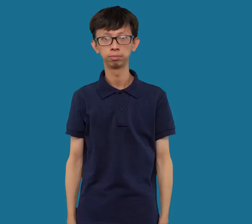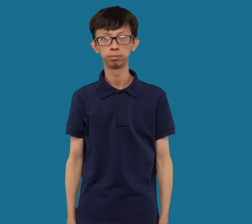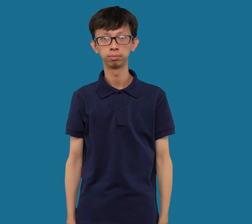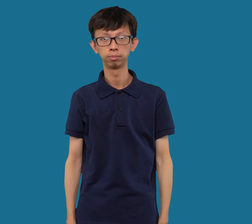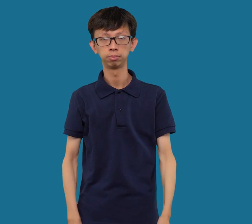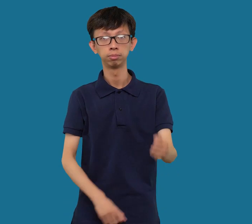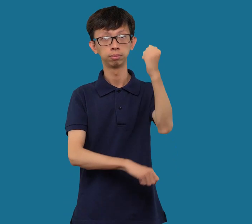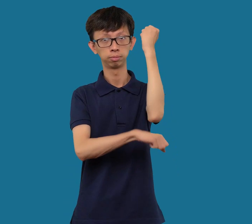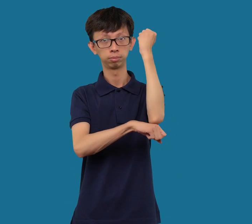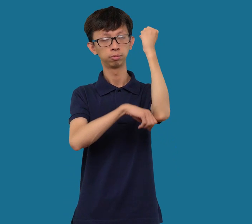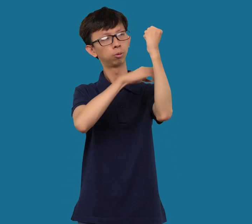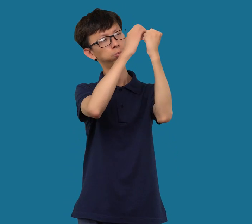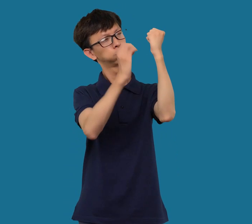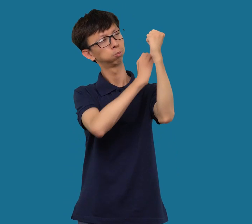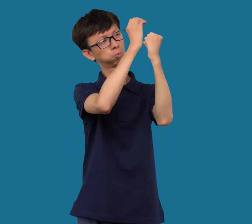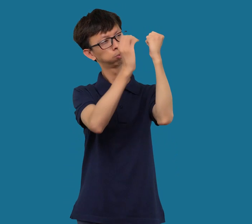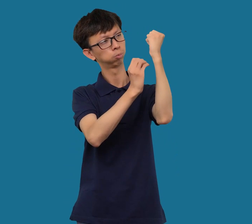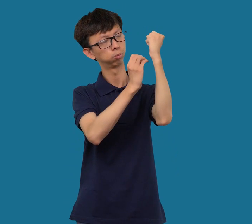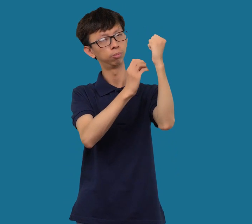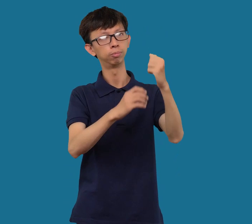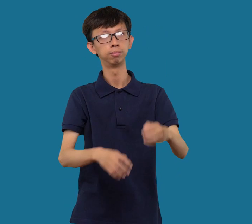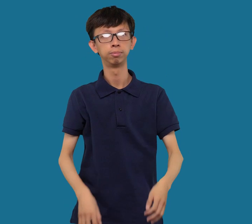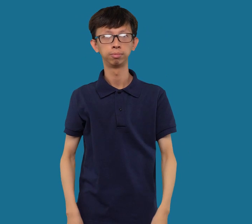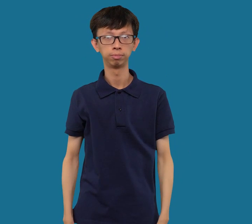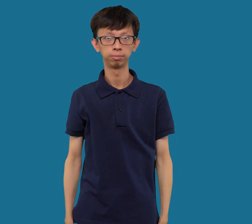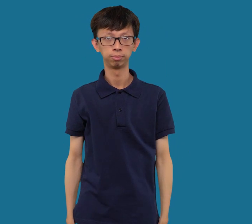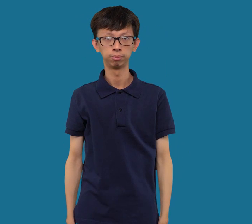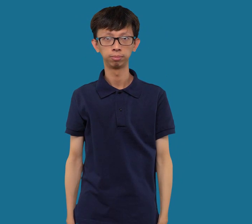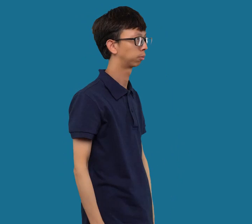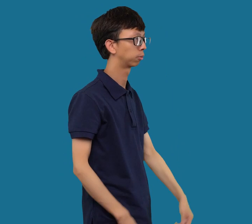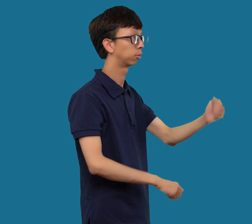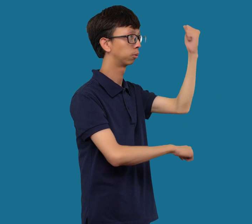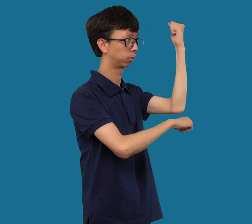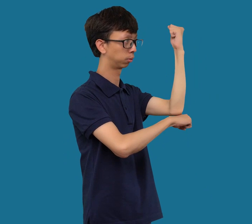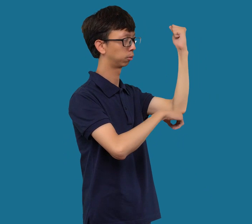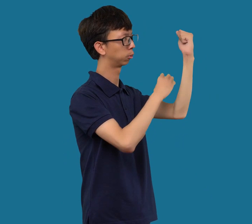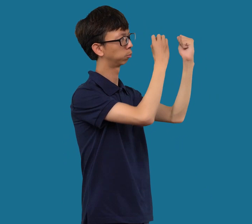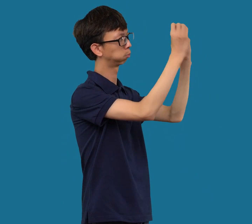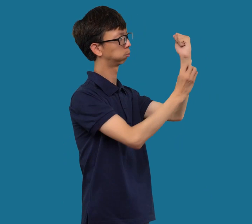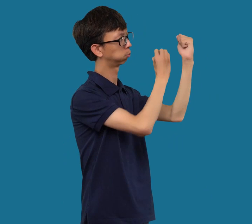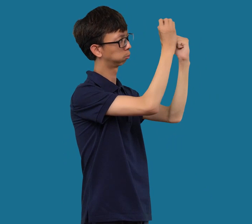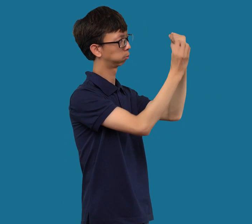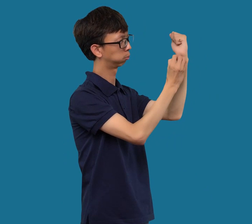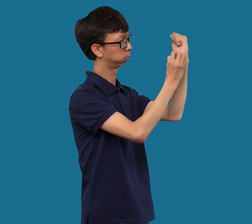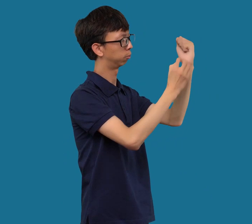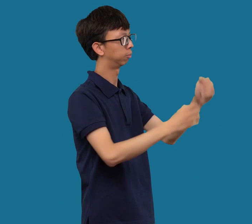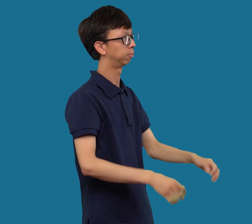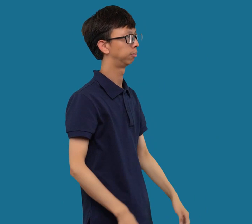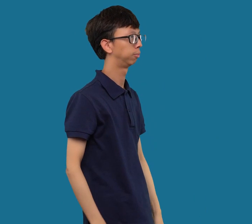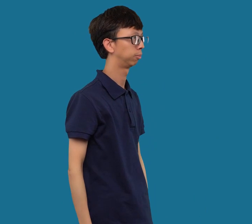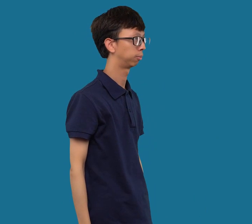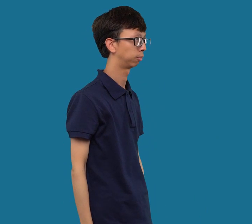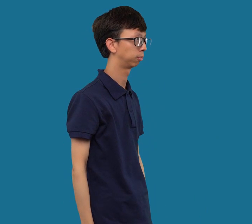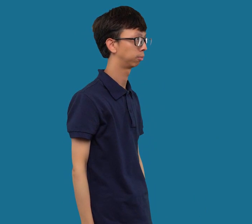trụi lá